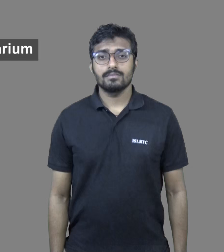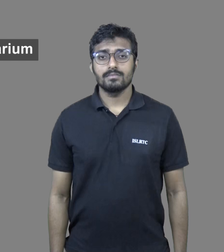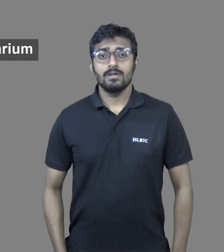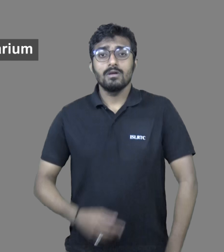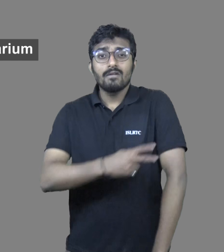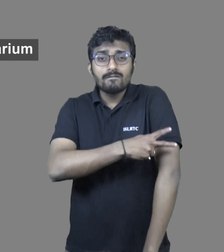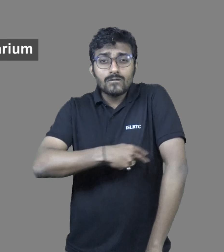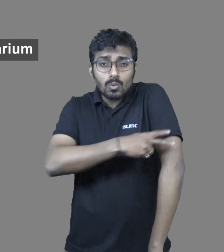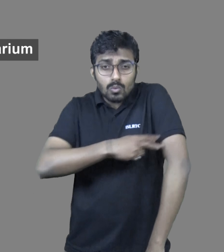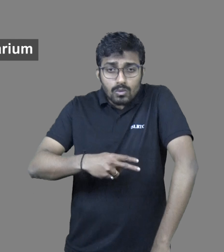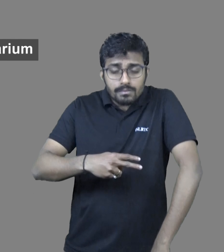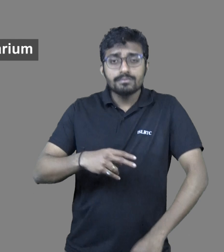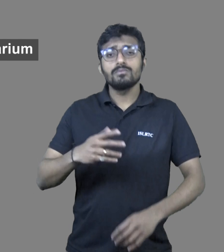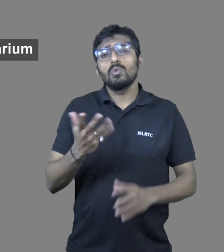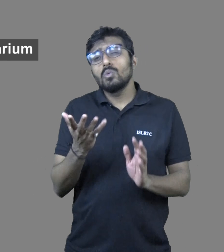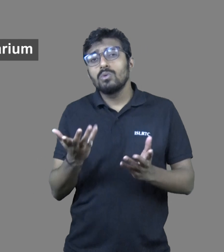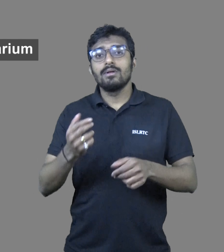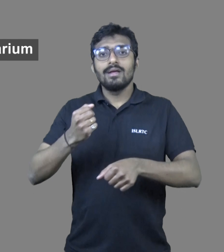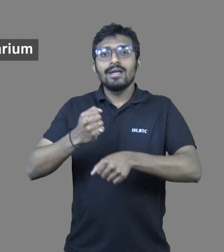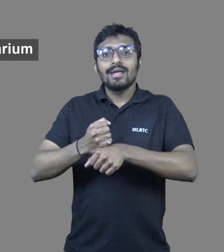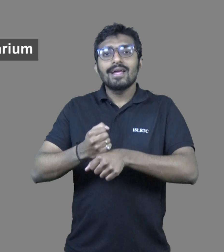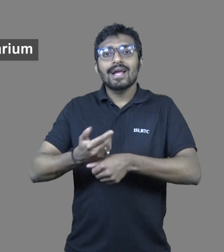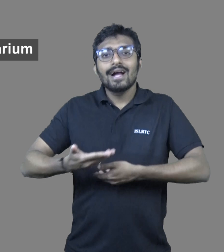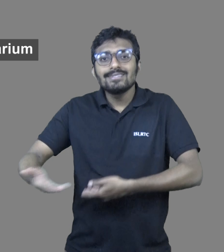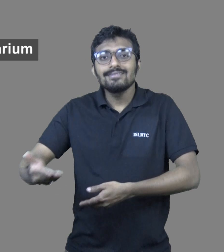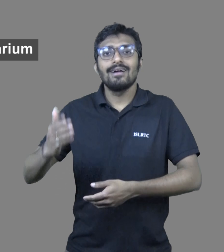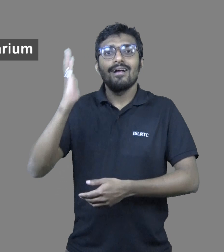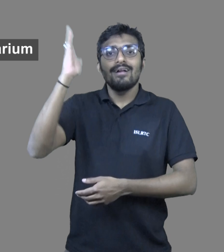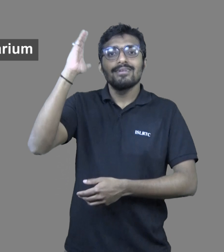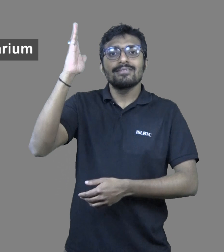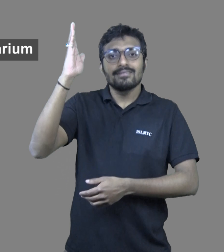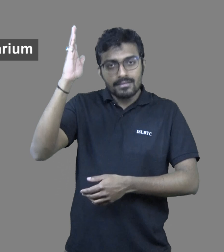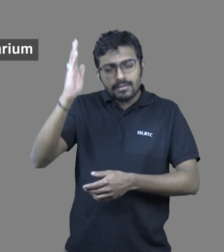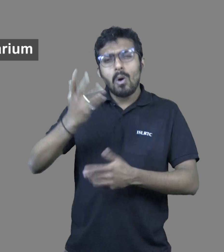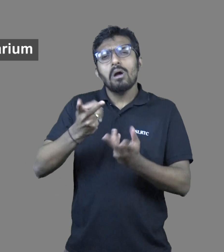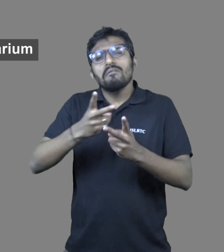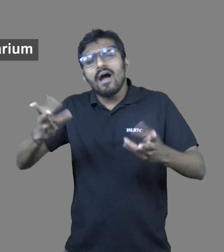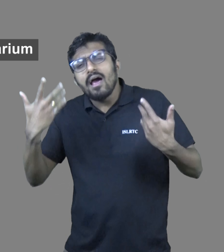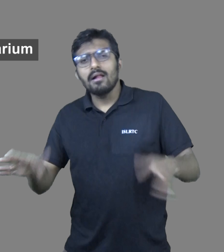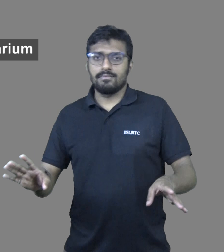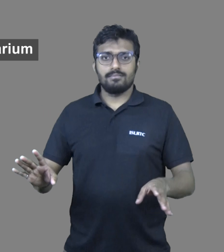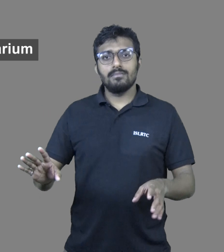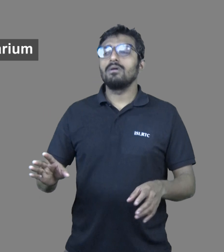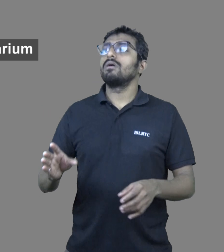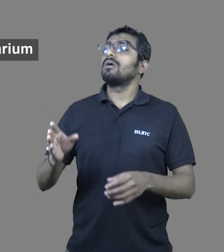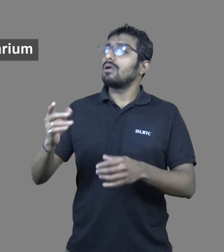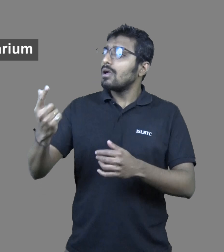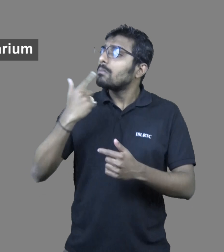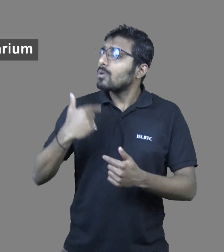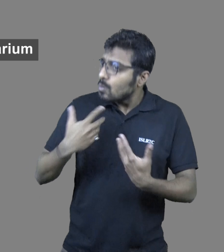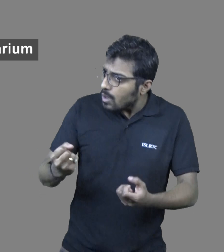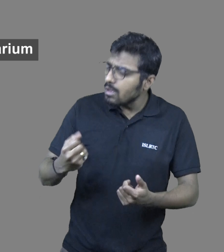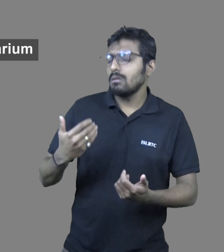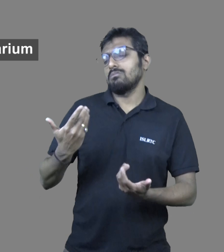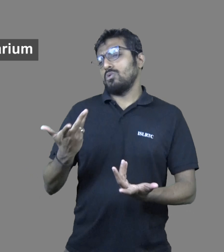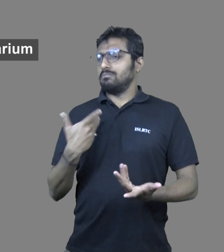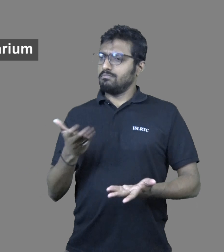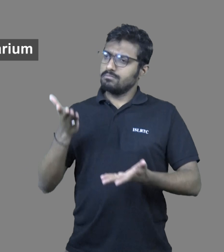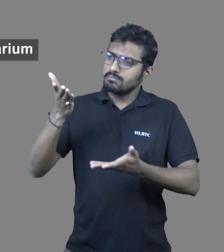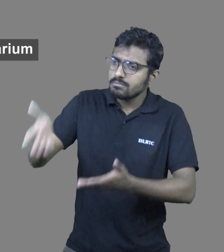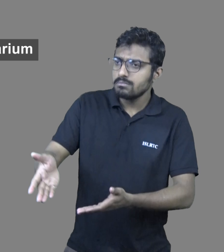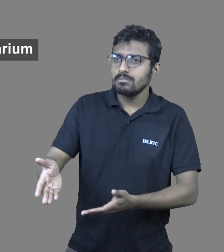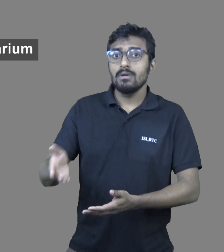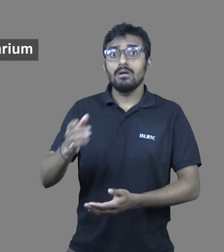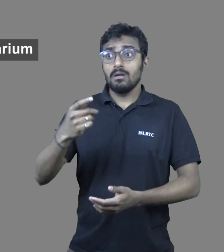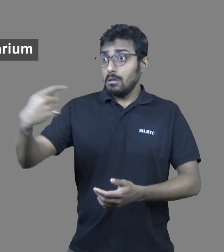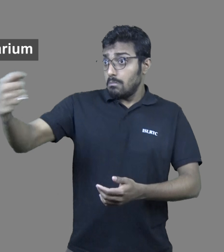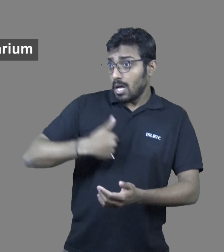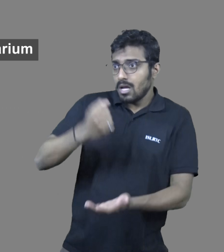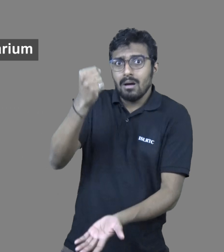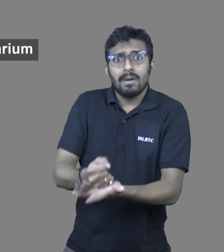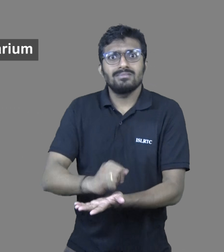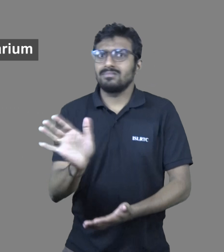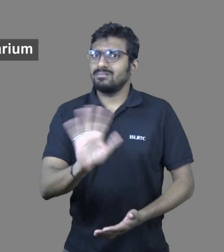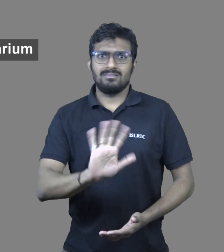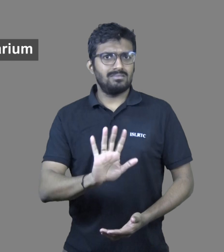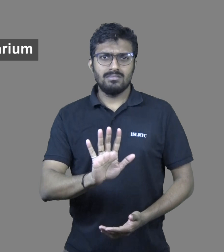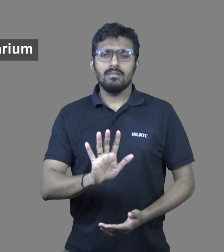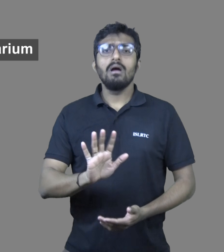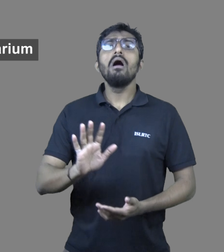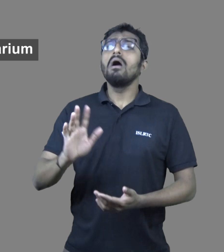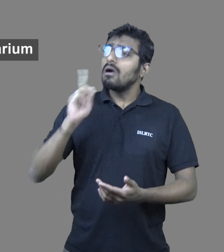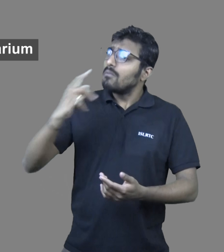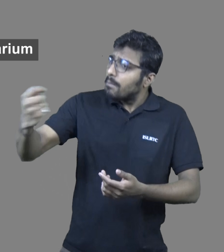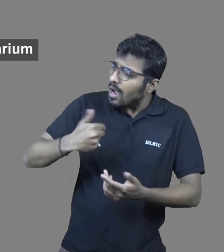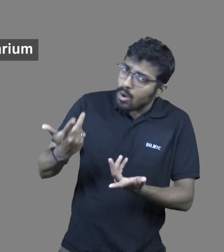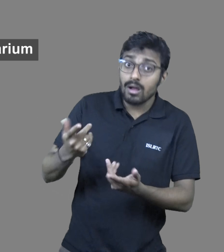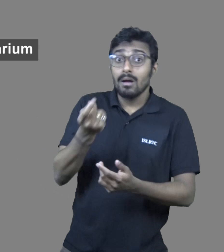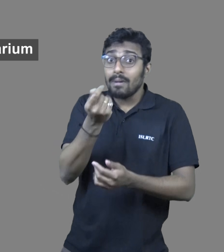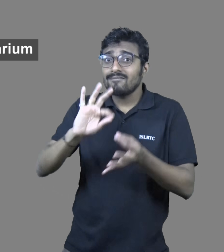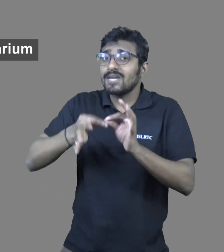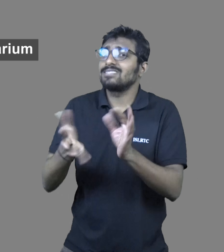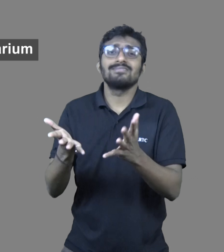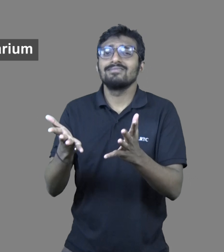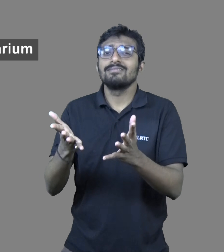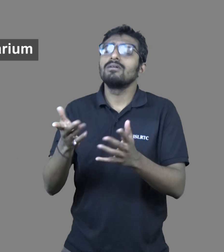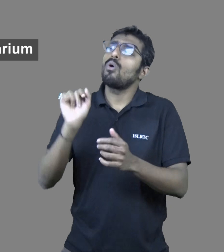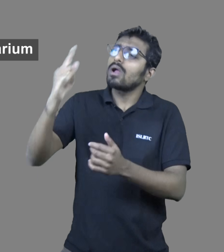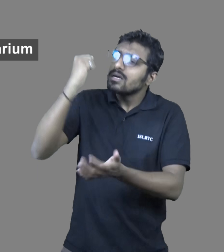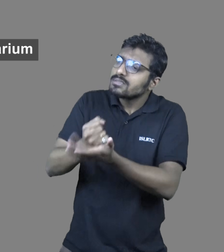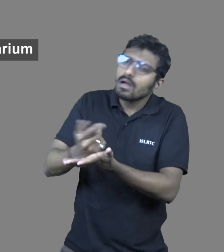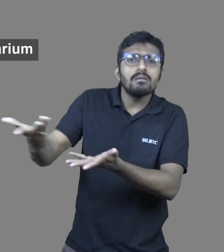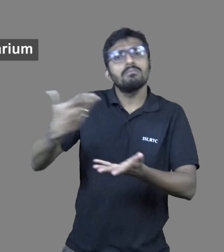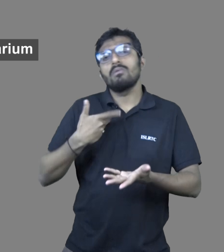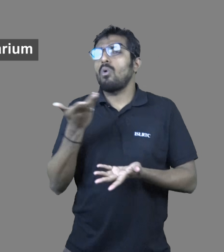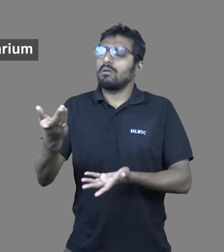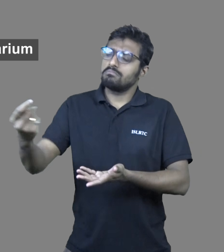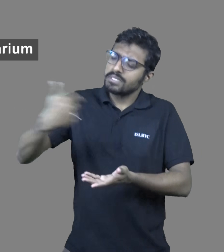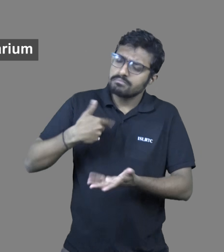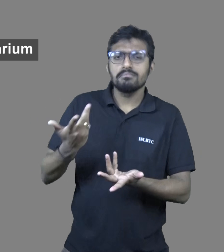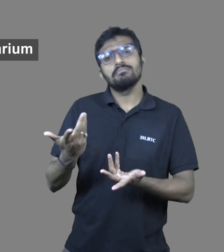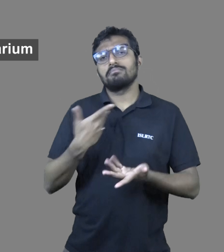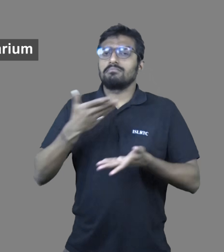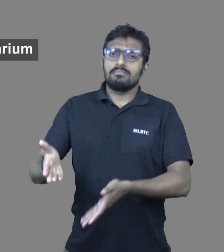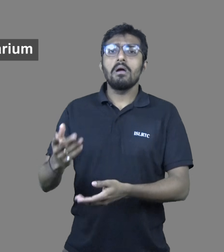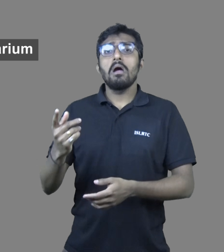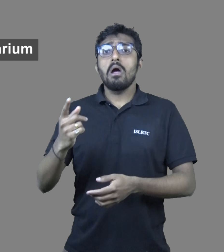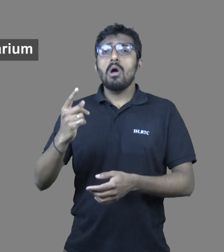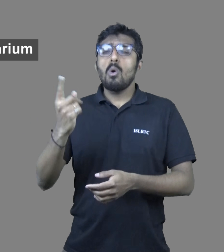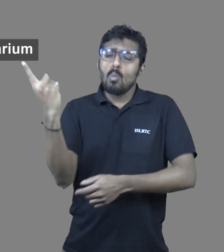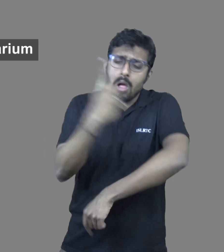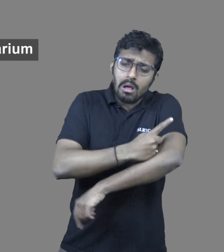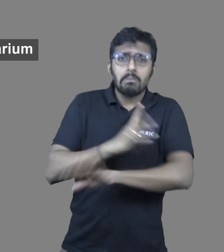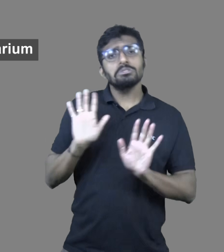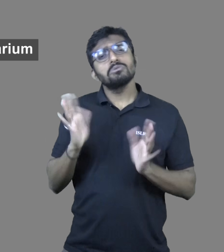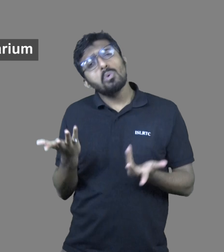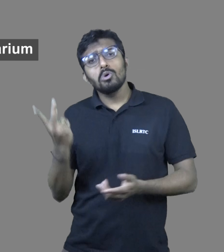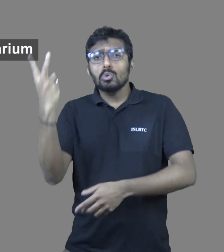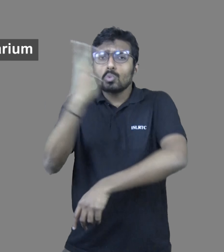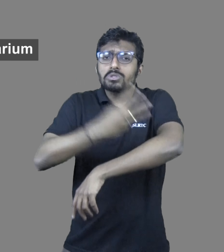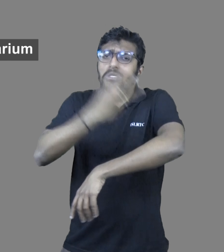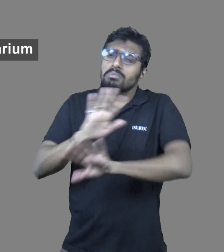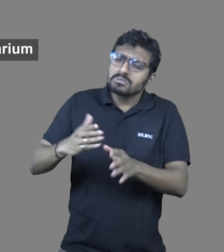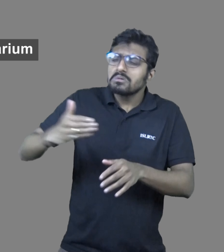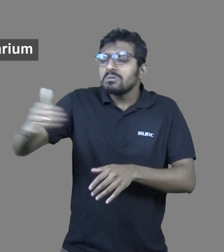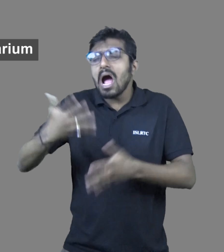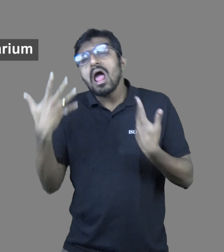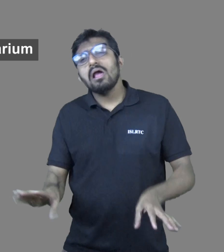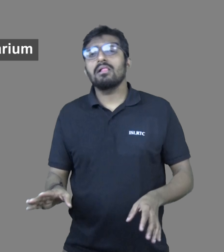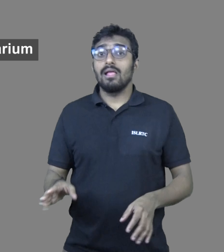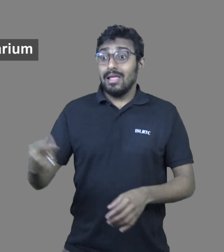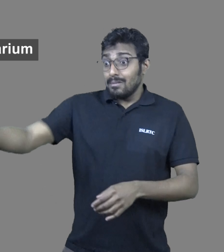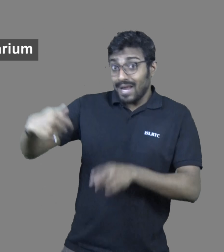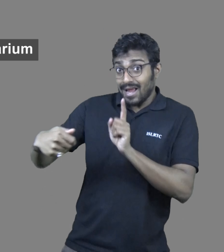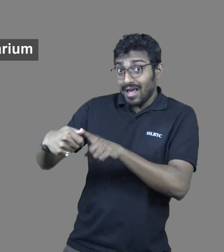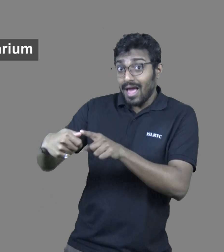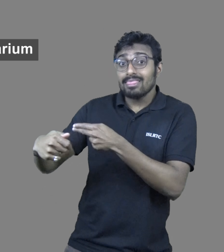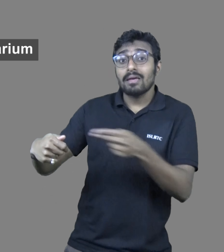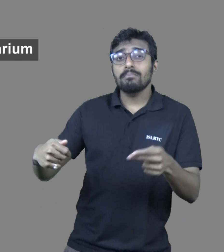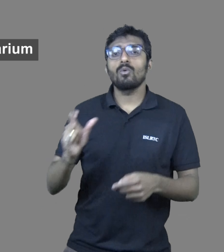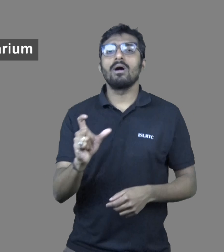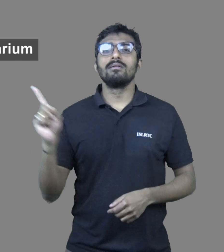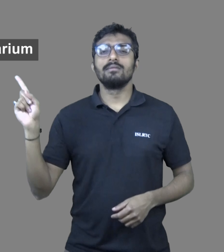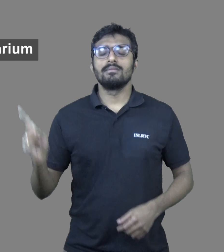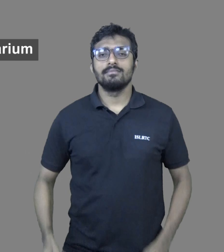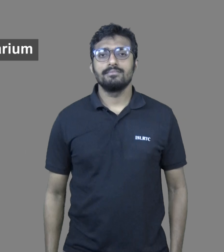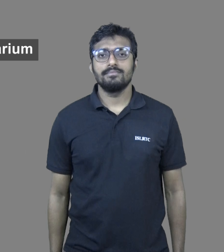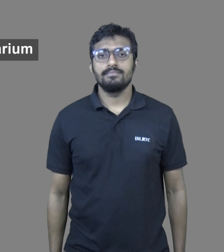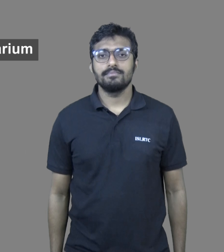Honorarium